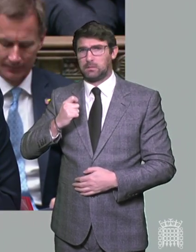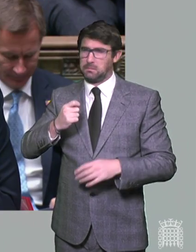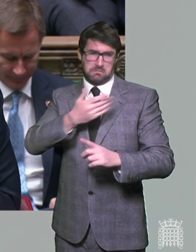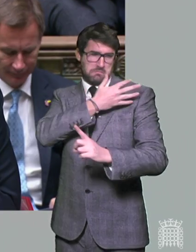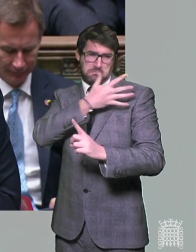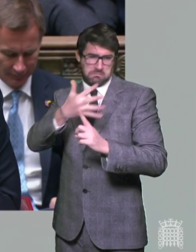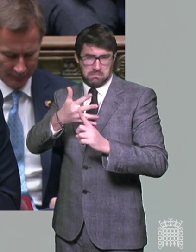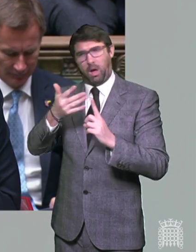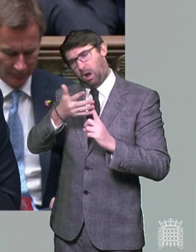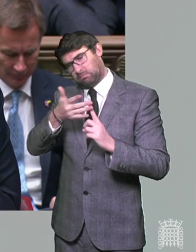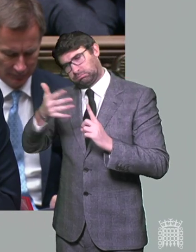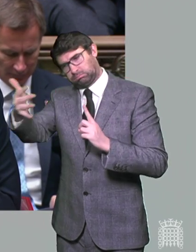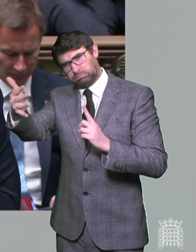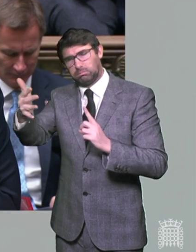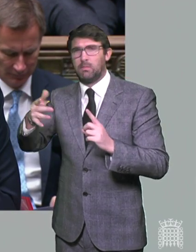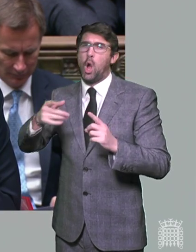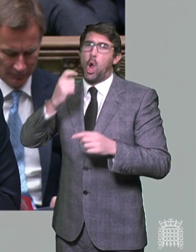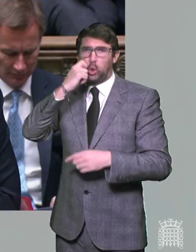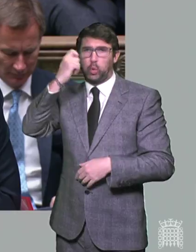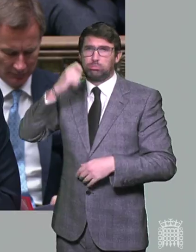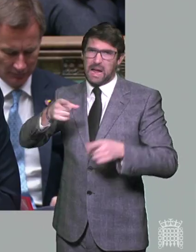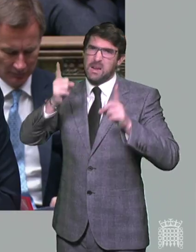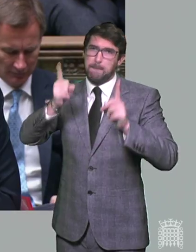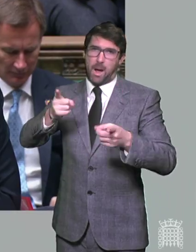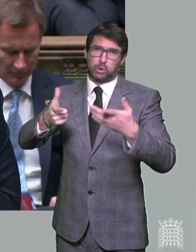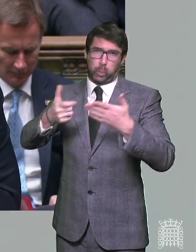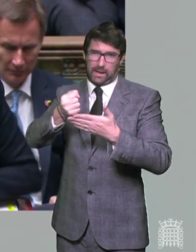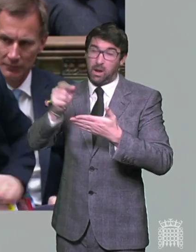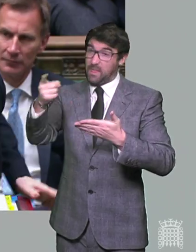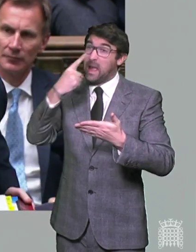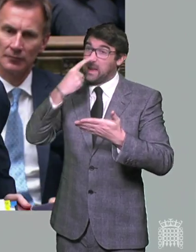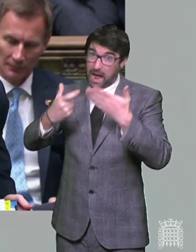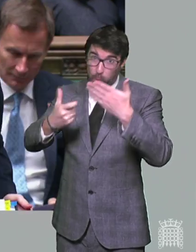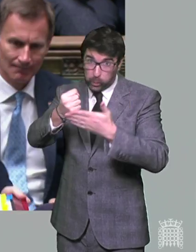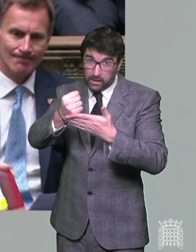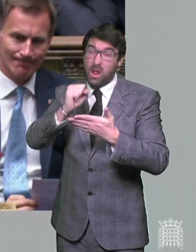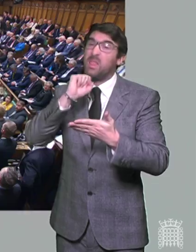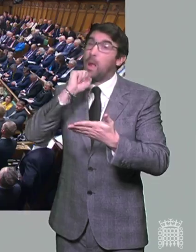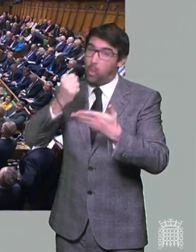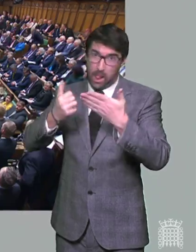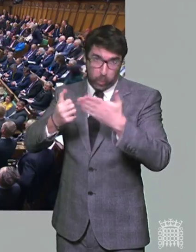We must make sure that Ukraine wins. It can win, it will win, and it must win.